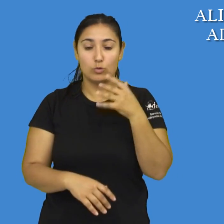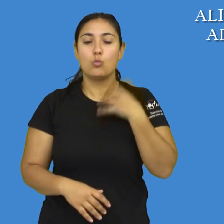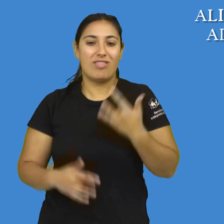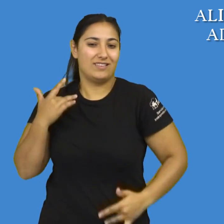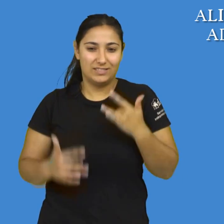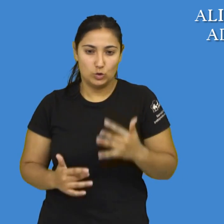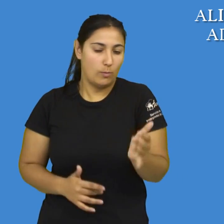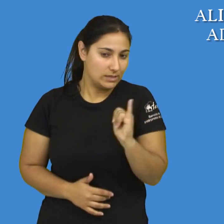síntoma